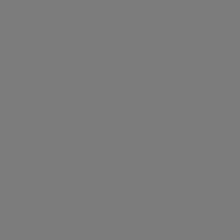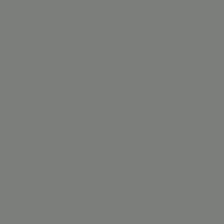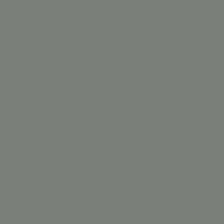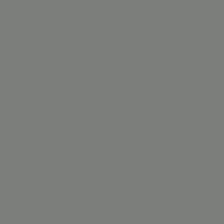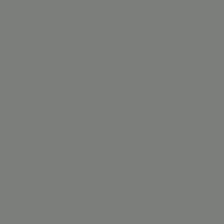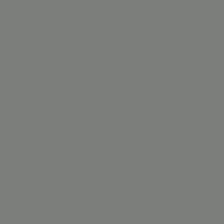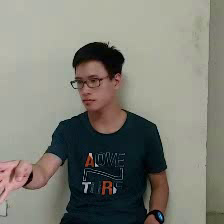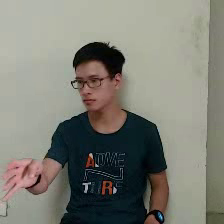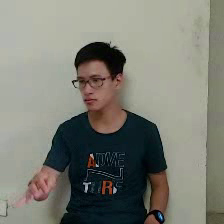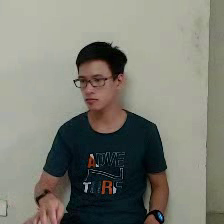Nôn ói